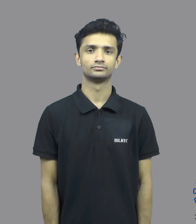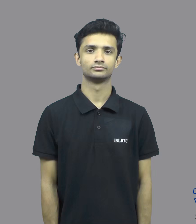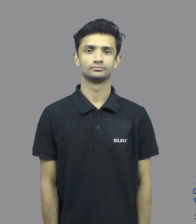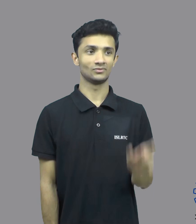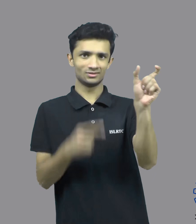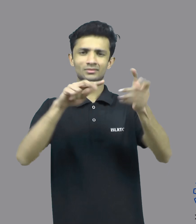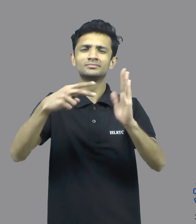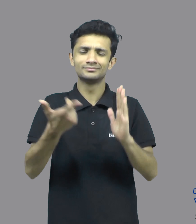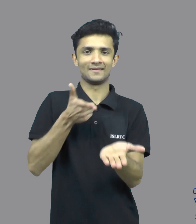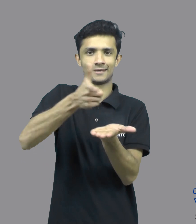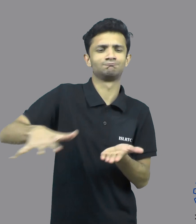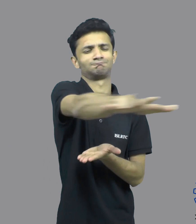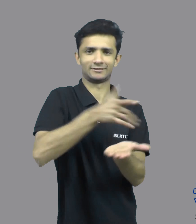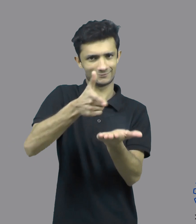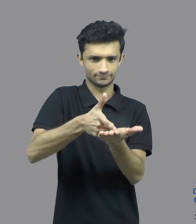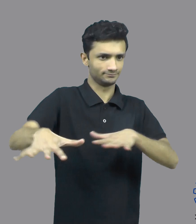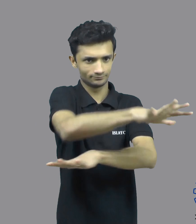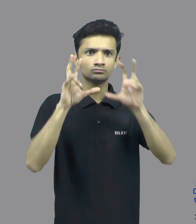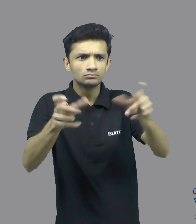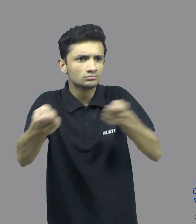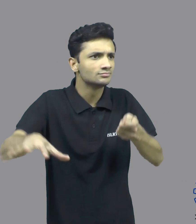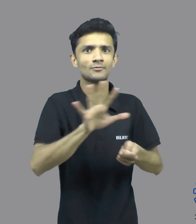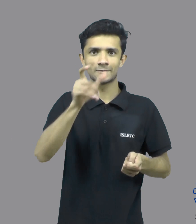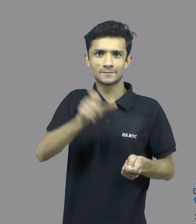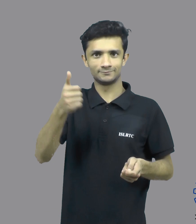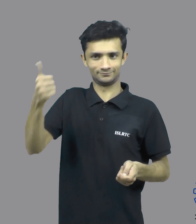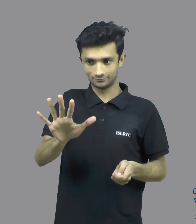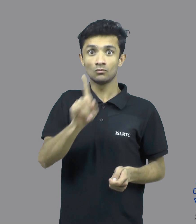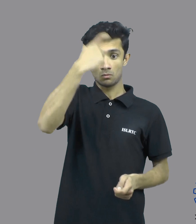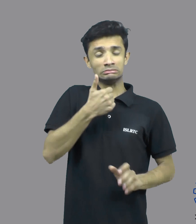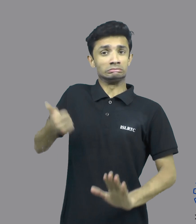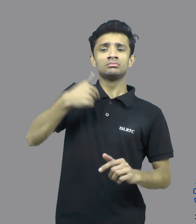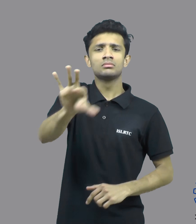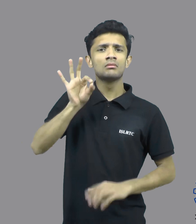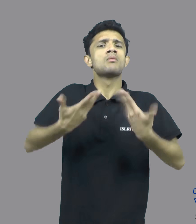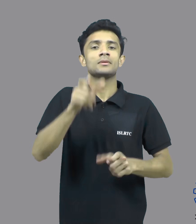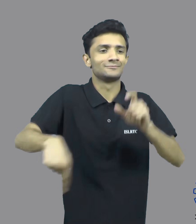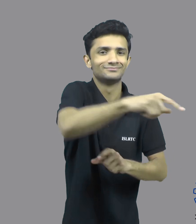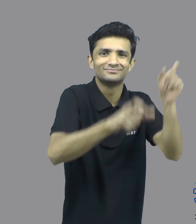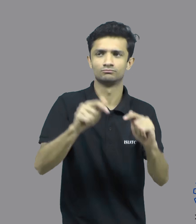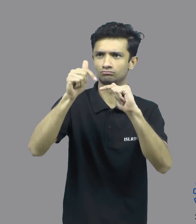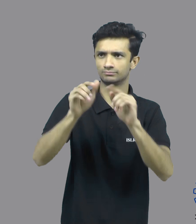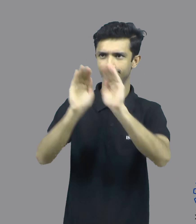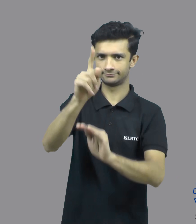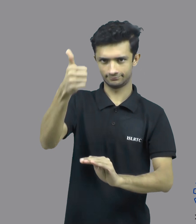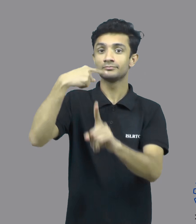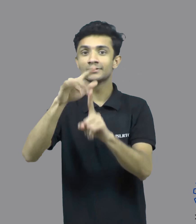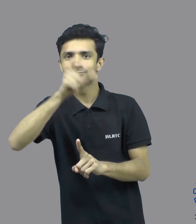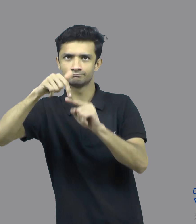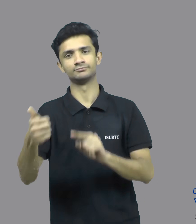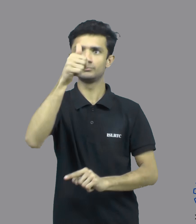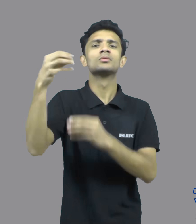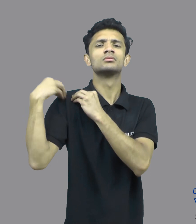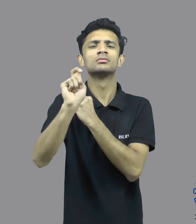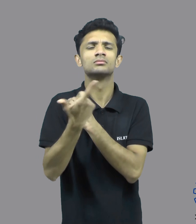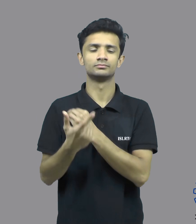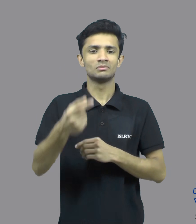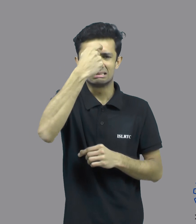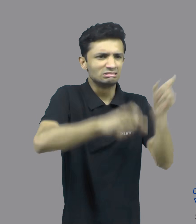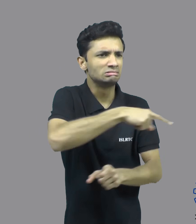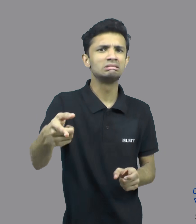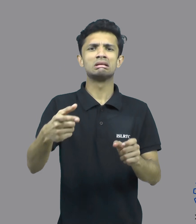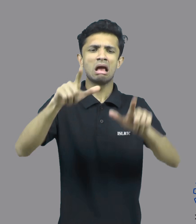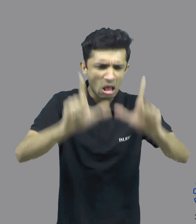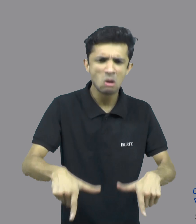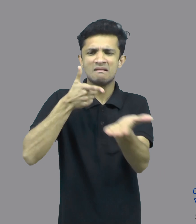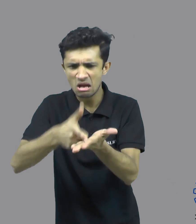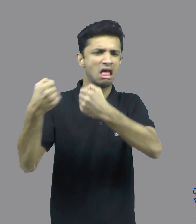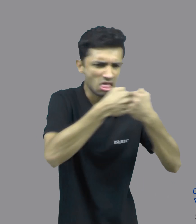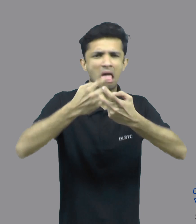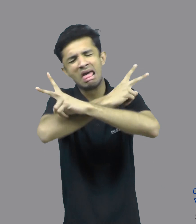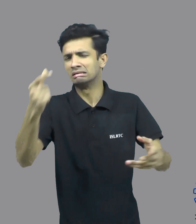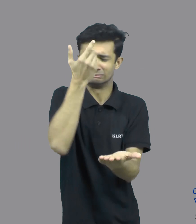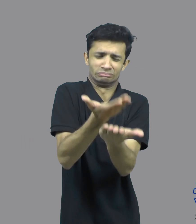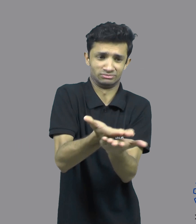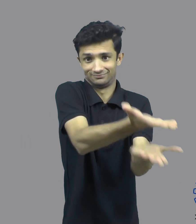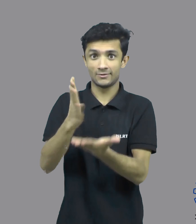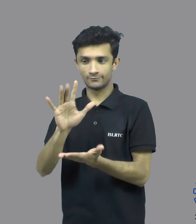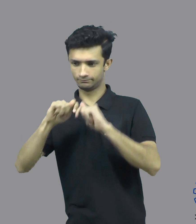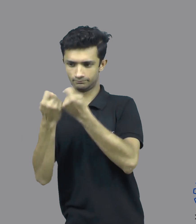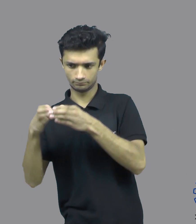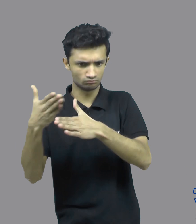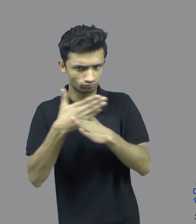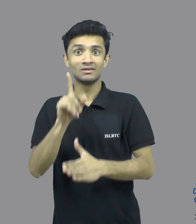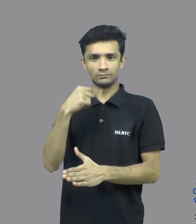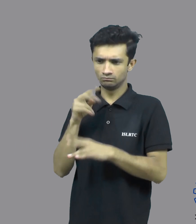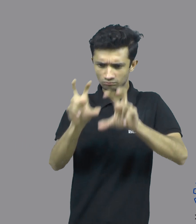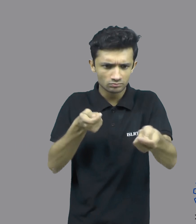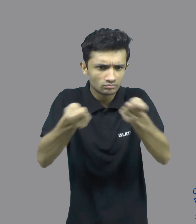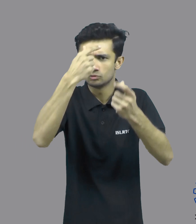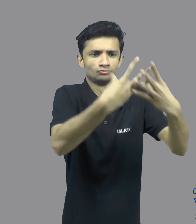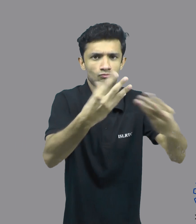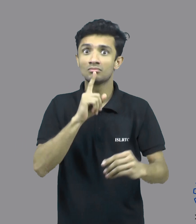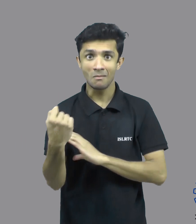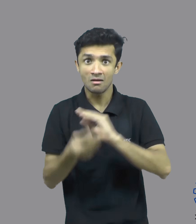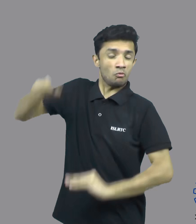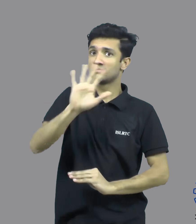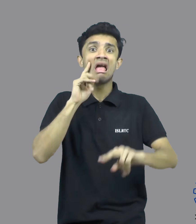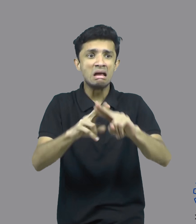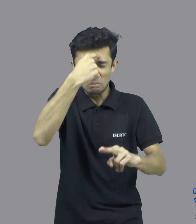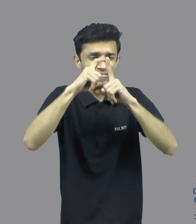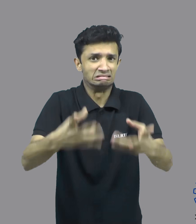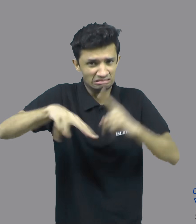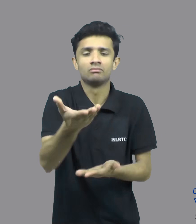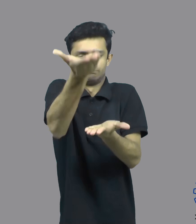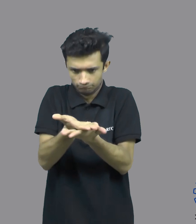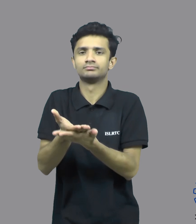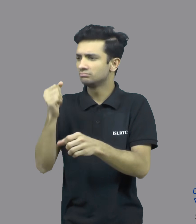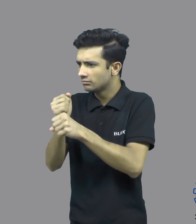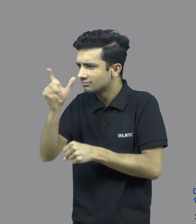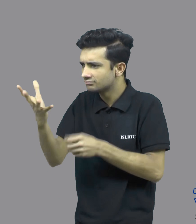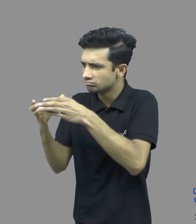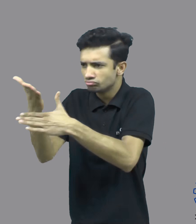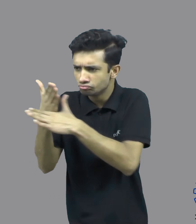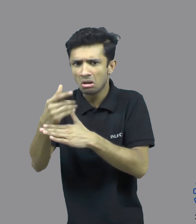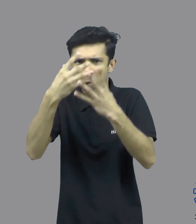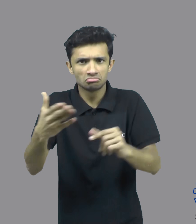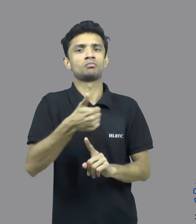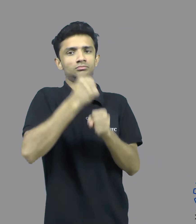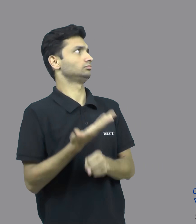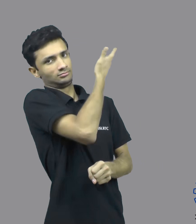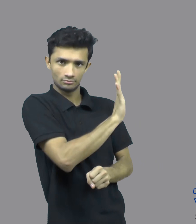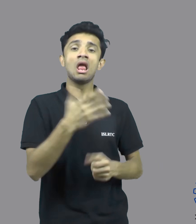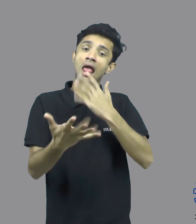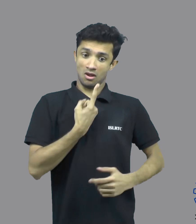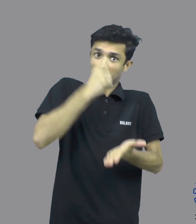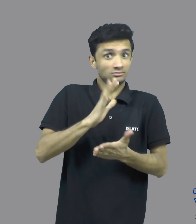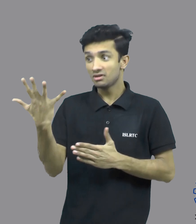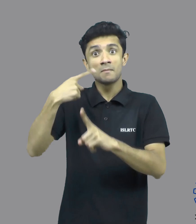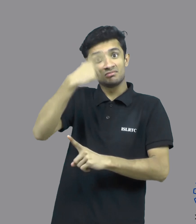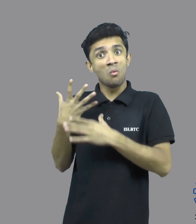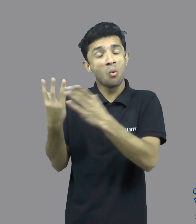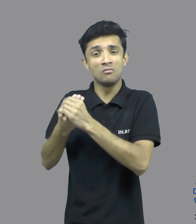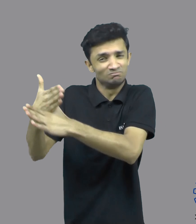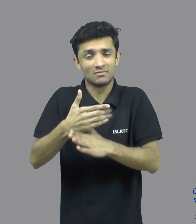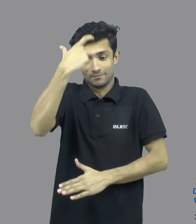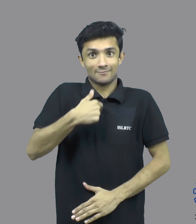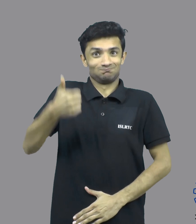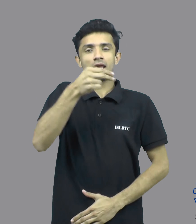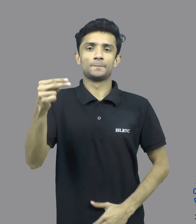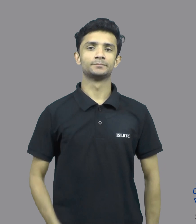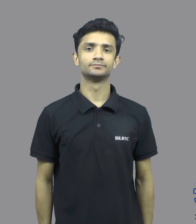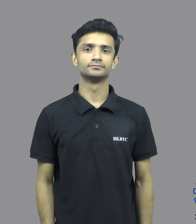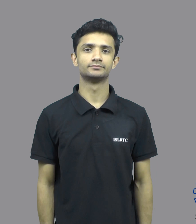Sarpanch